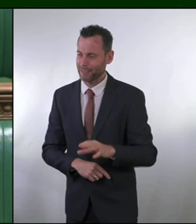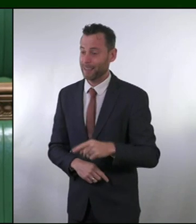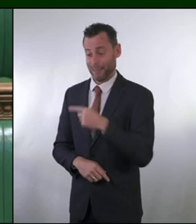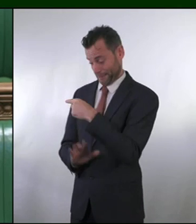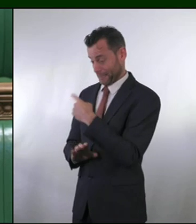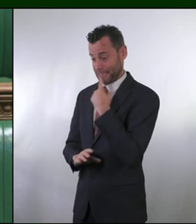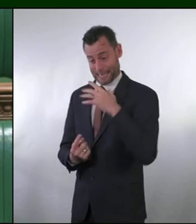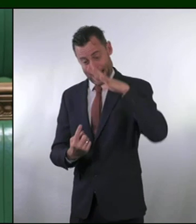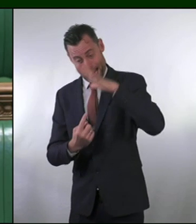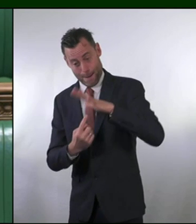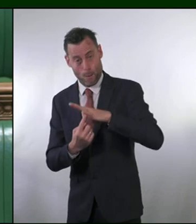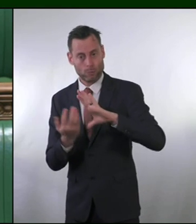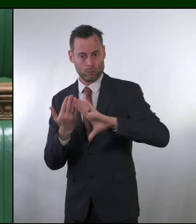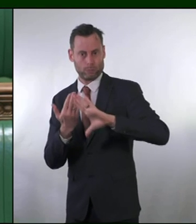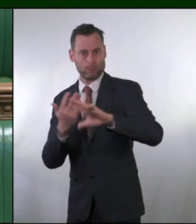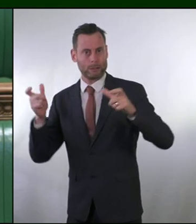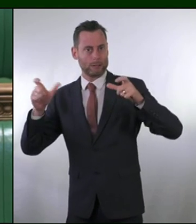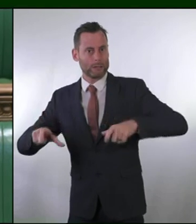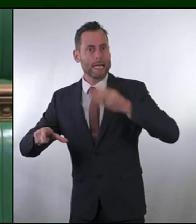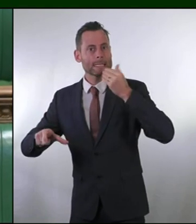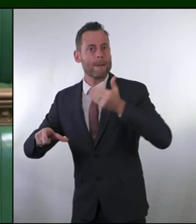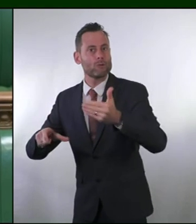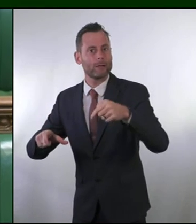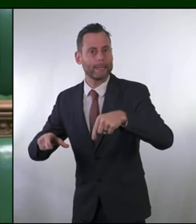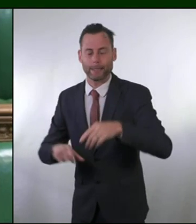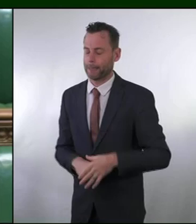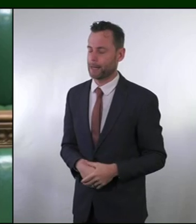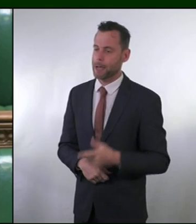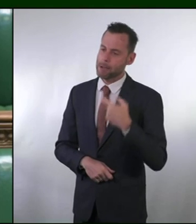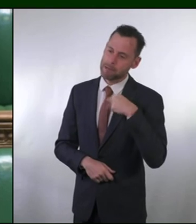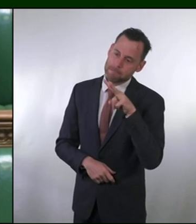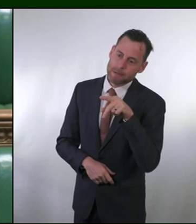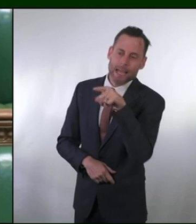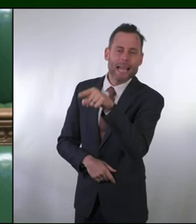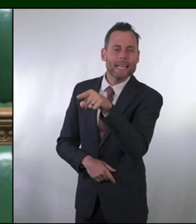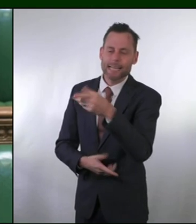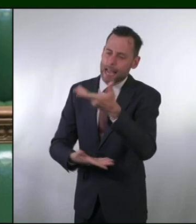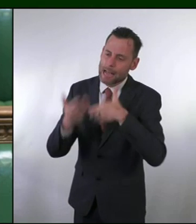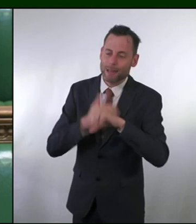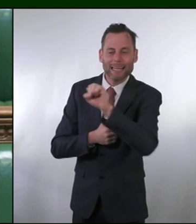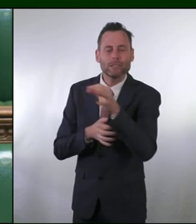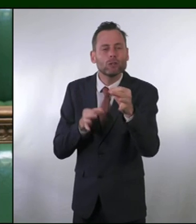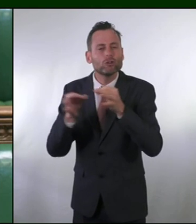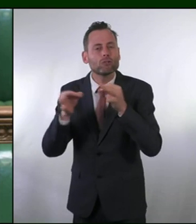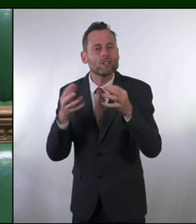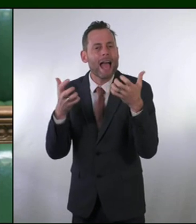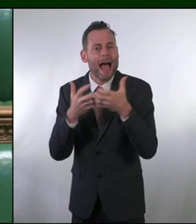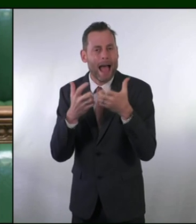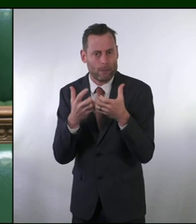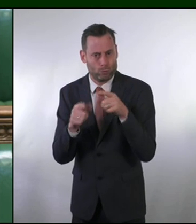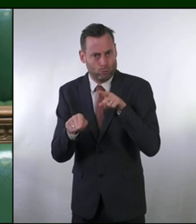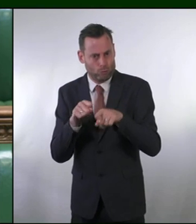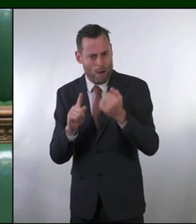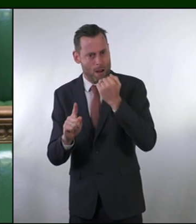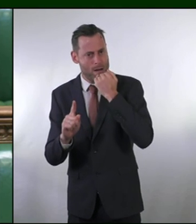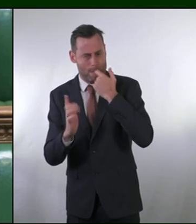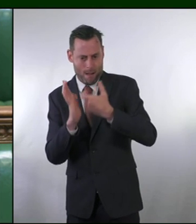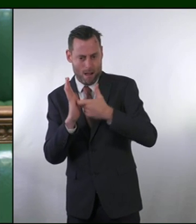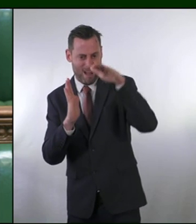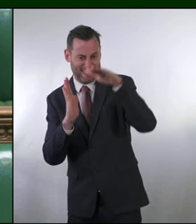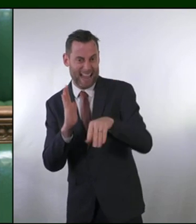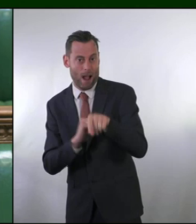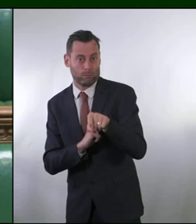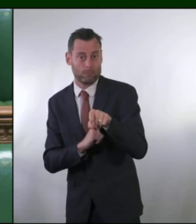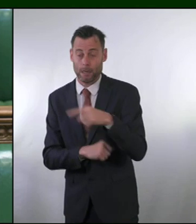I have just listened to what the Prime Minister said about his strategy to get R below 1, but I cannot think of a single scientist who backs it.